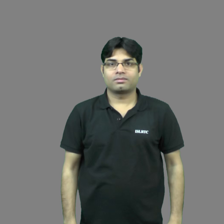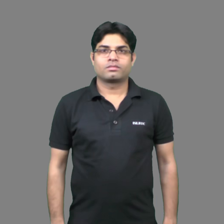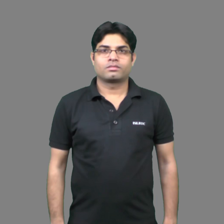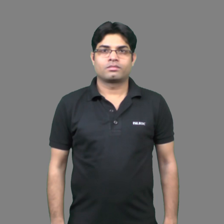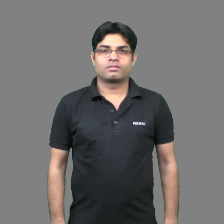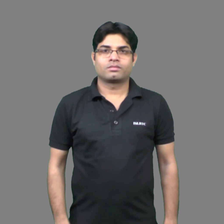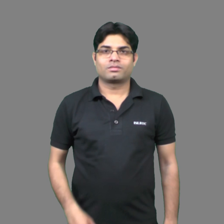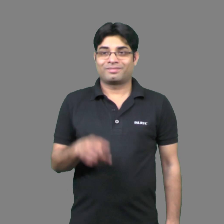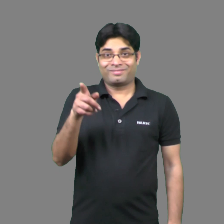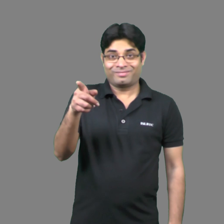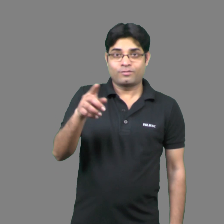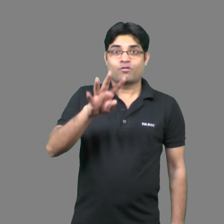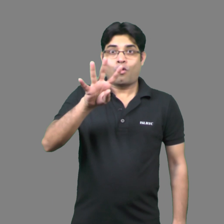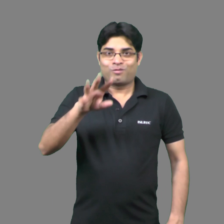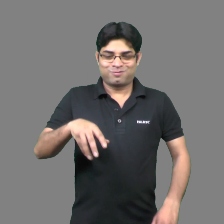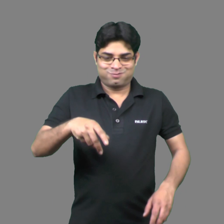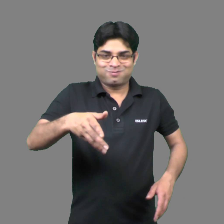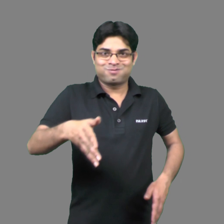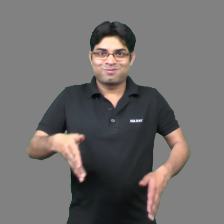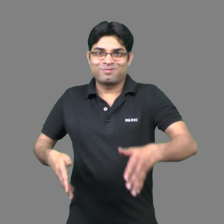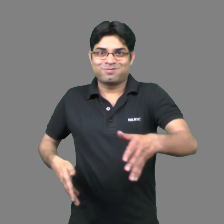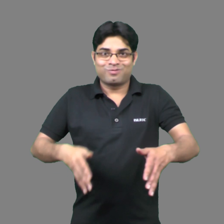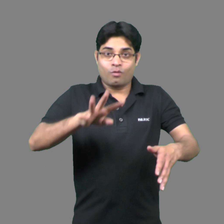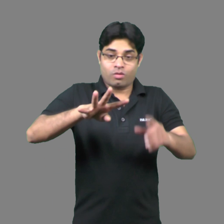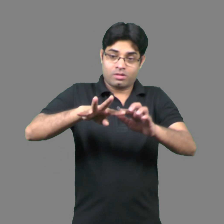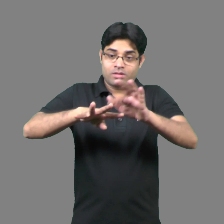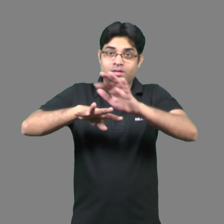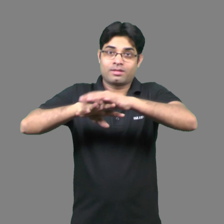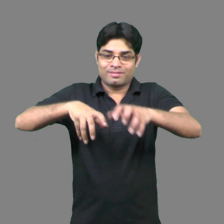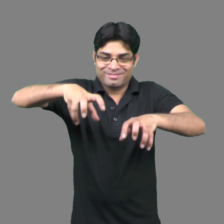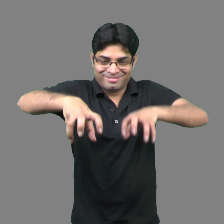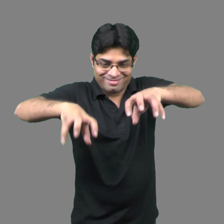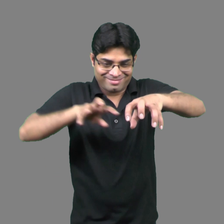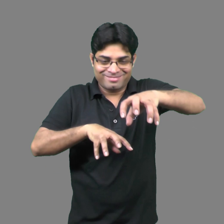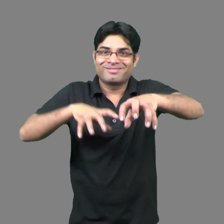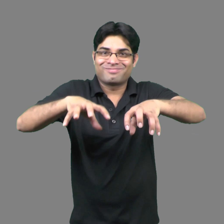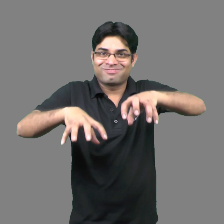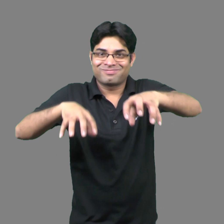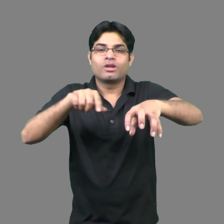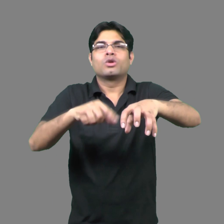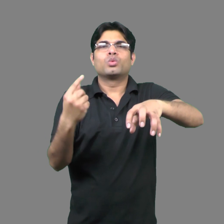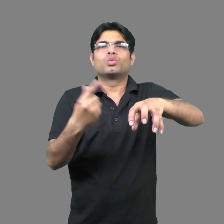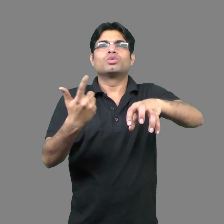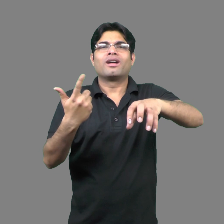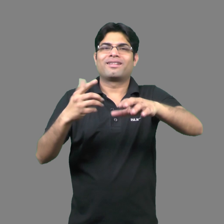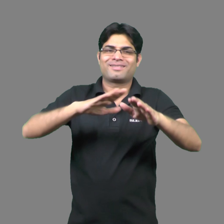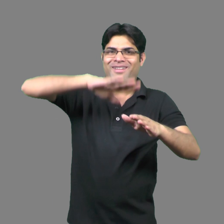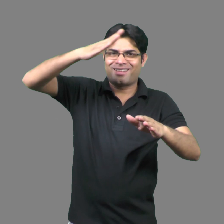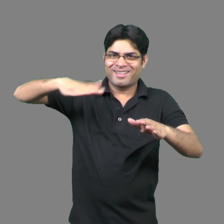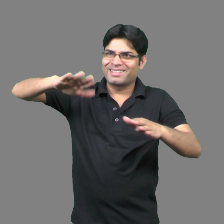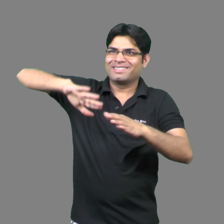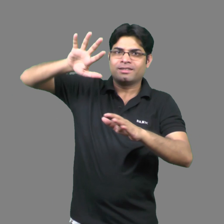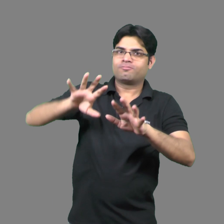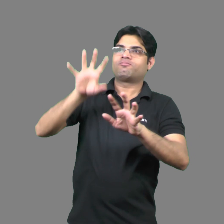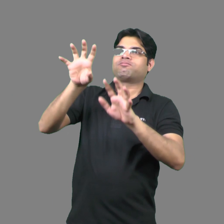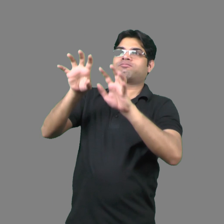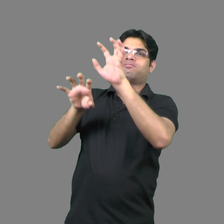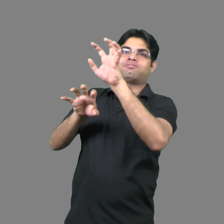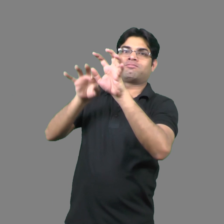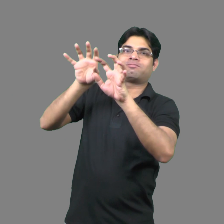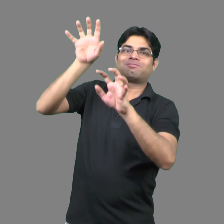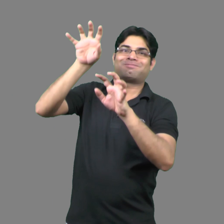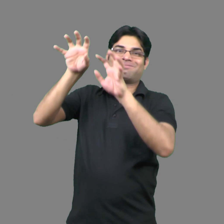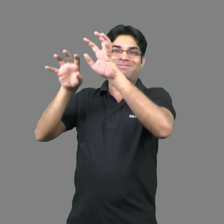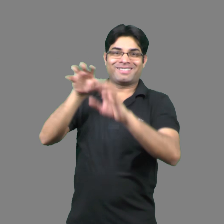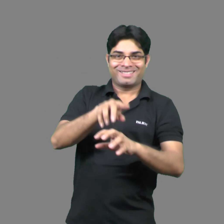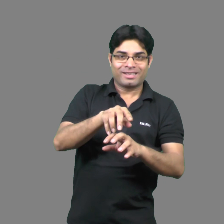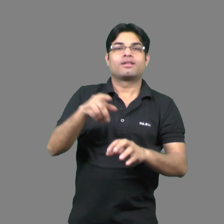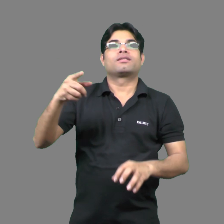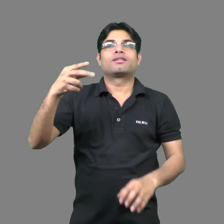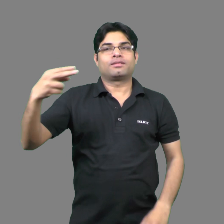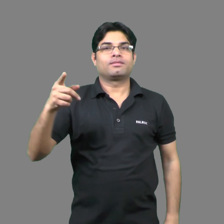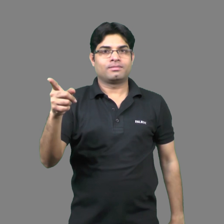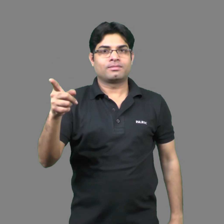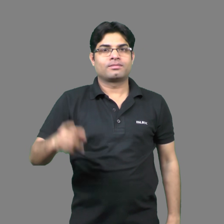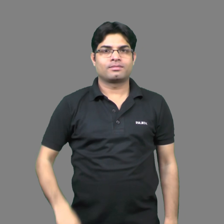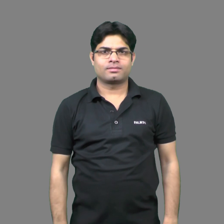Quadrupedal Robot